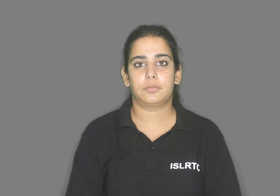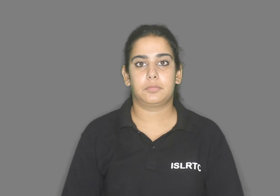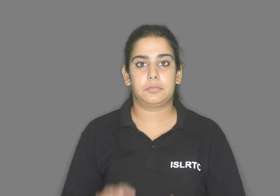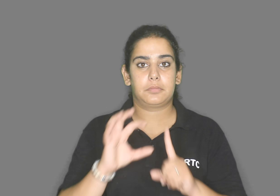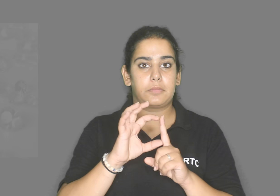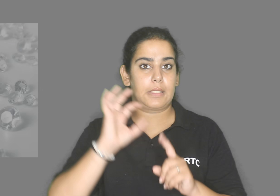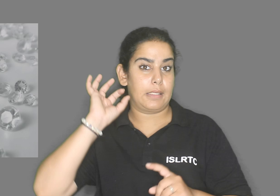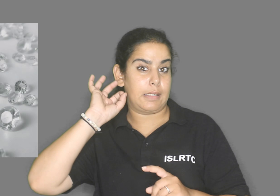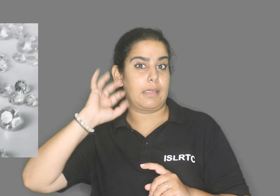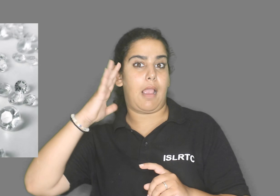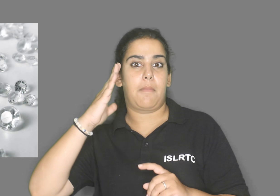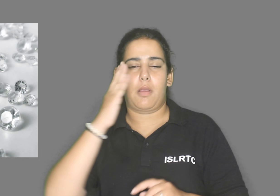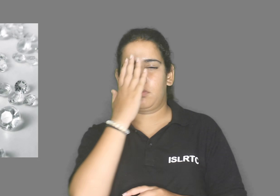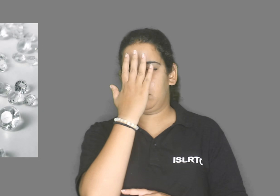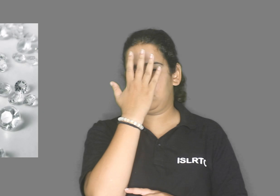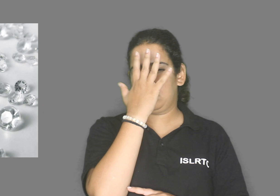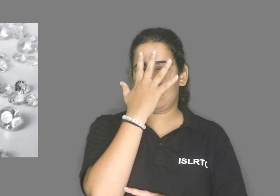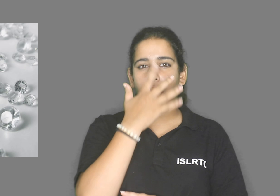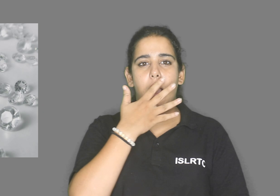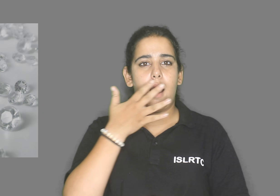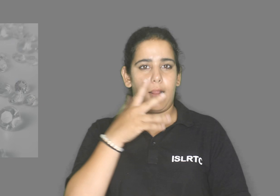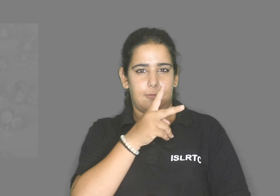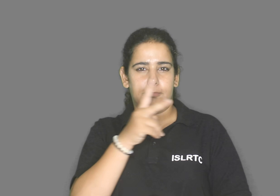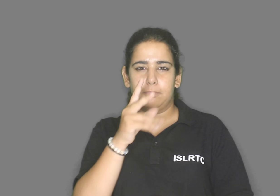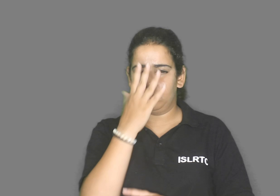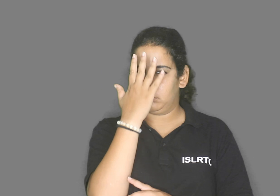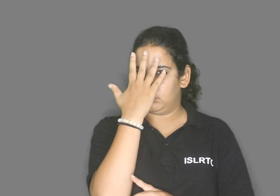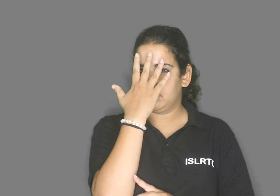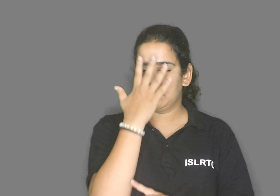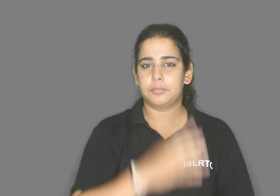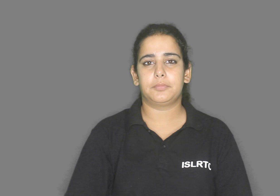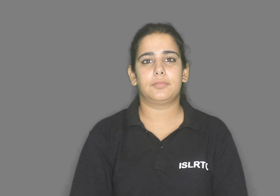Diamond